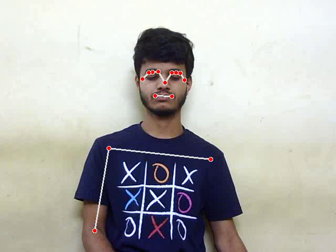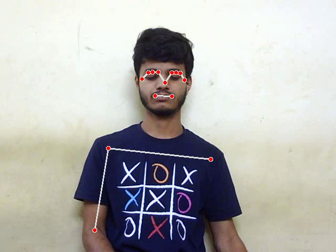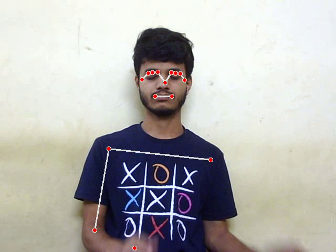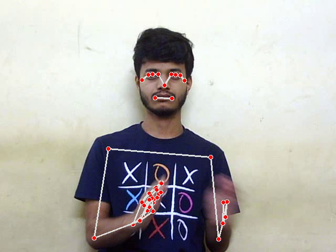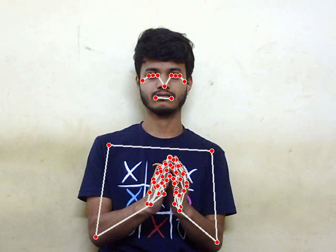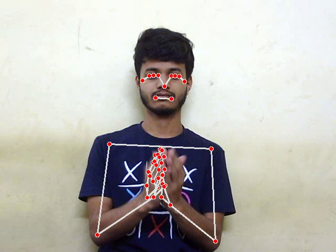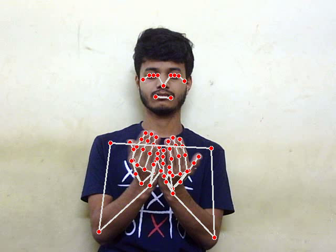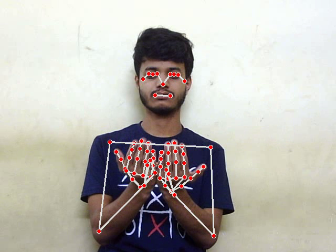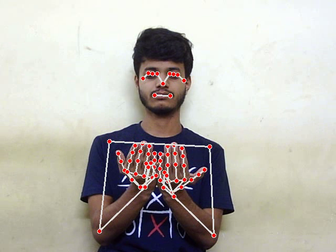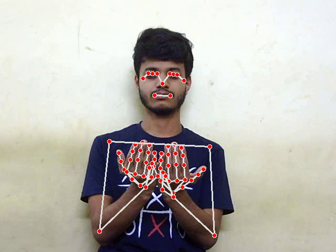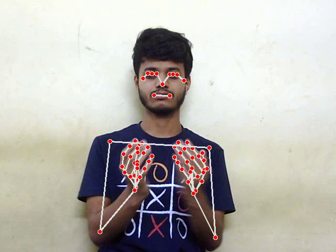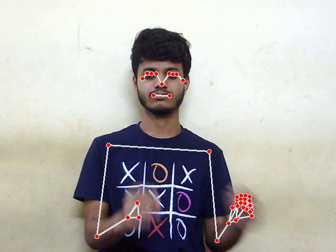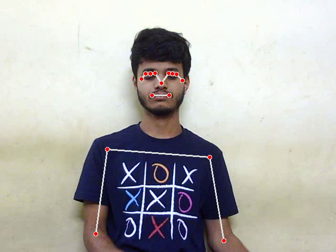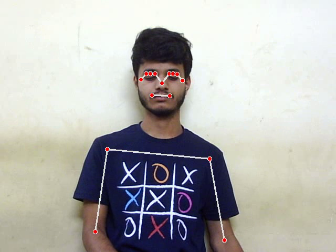book